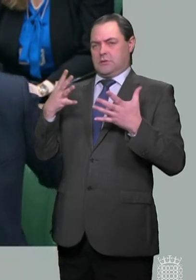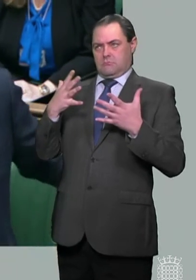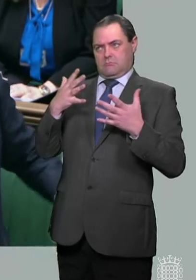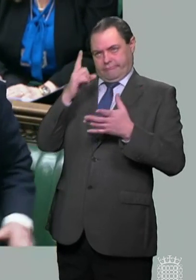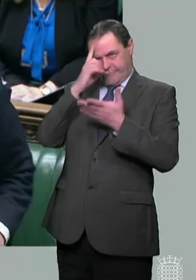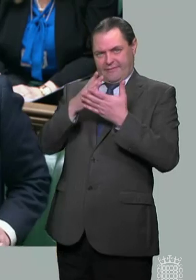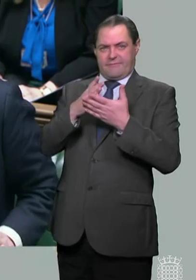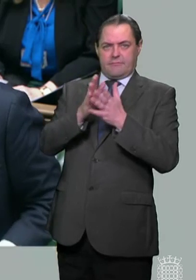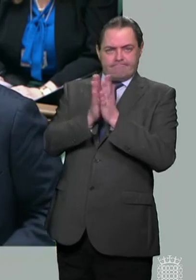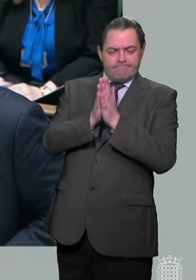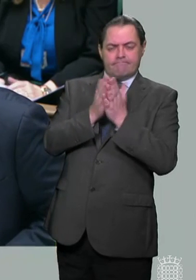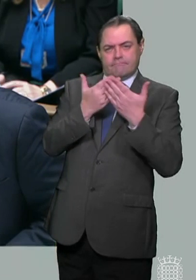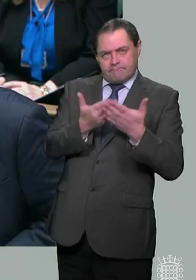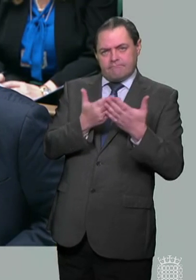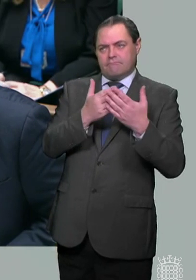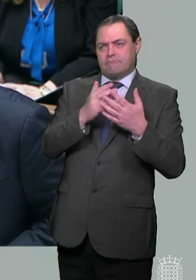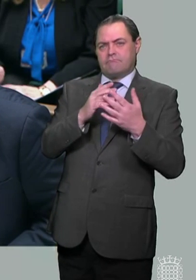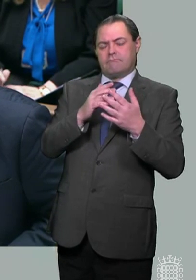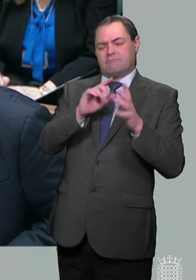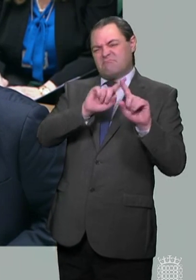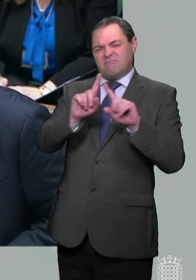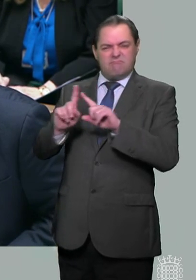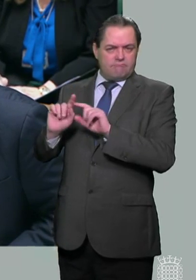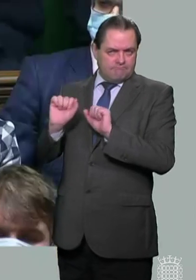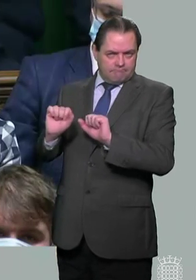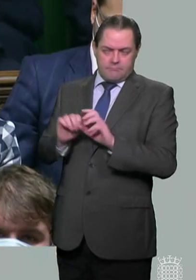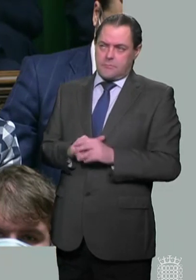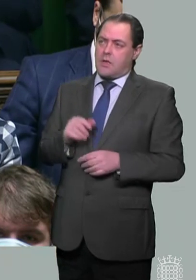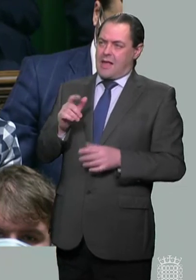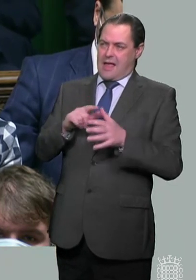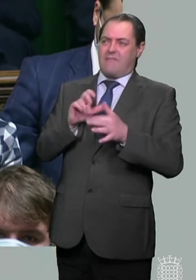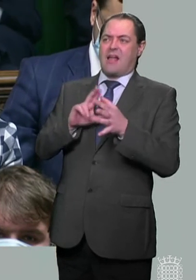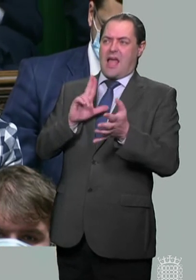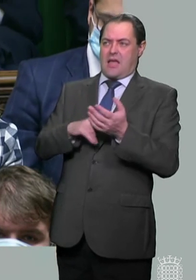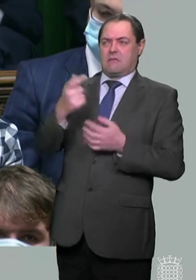As she rightly says, we have an Afghan citizens resettlement scheme coming.